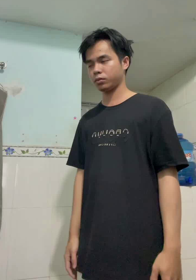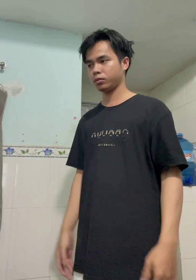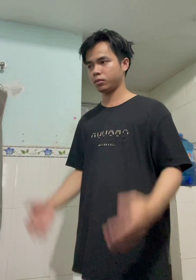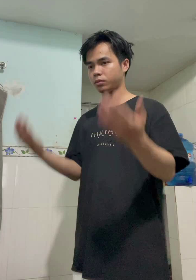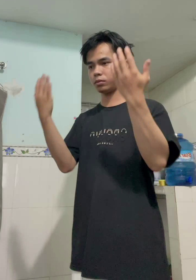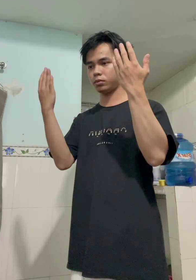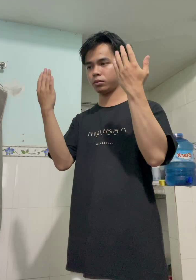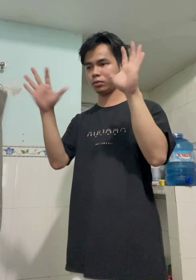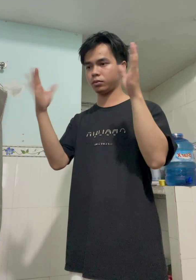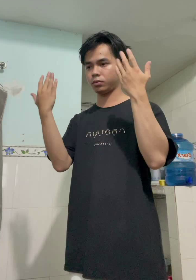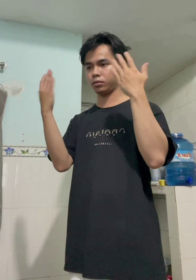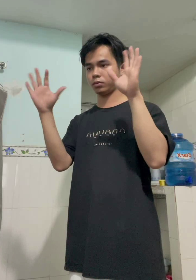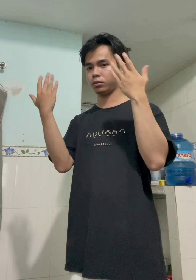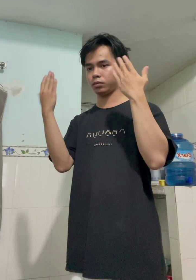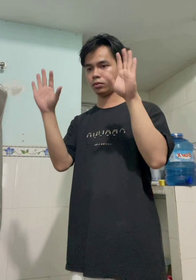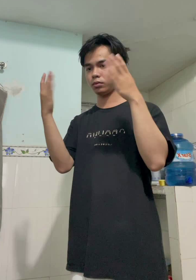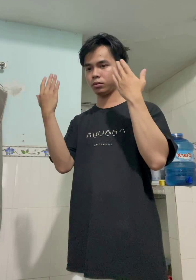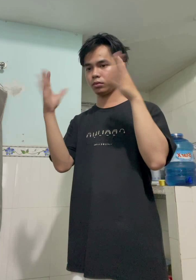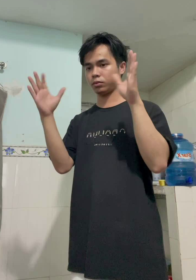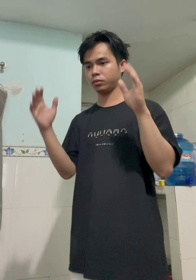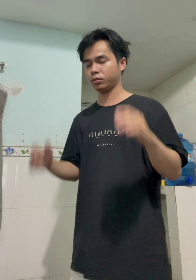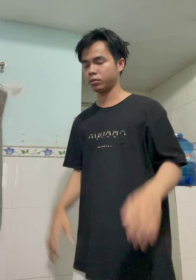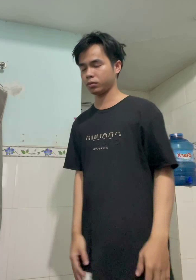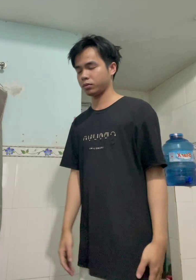vo tay